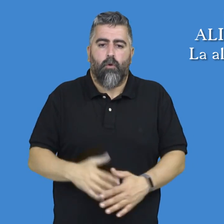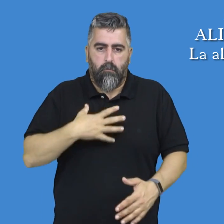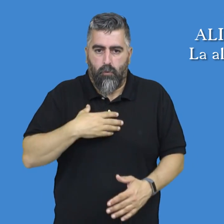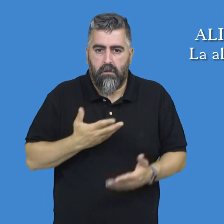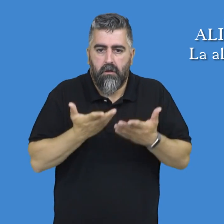poder